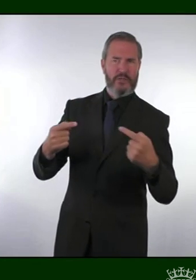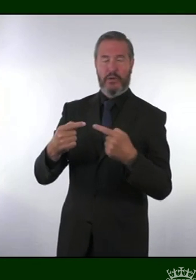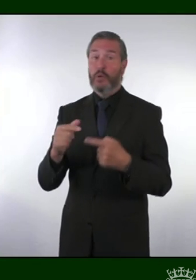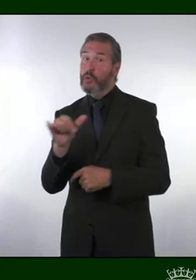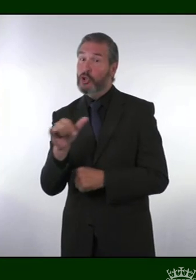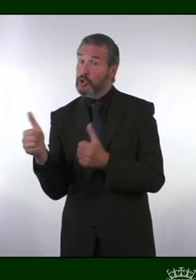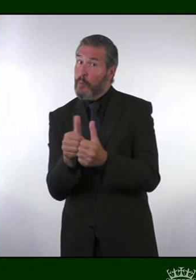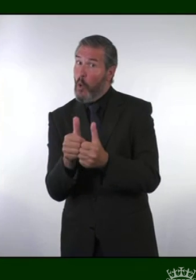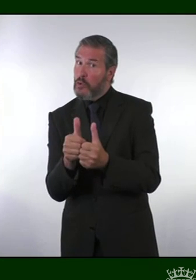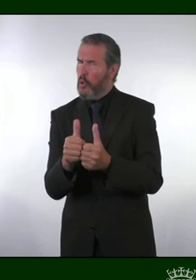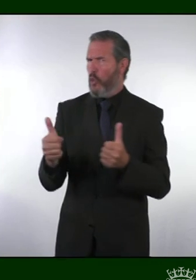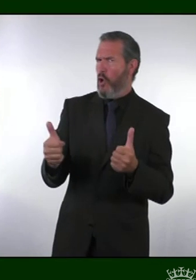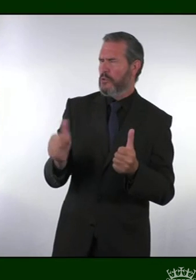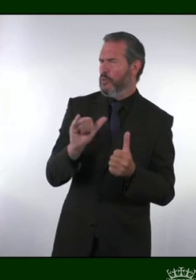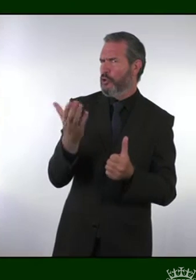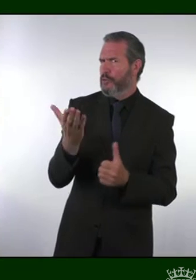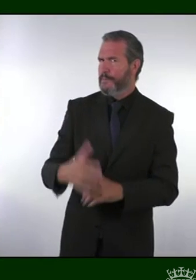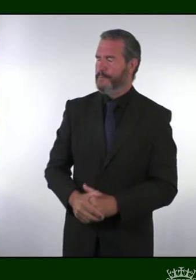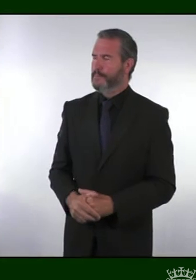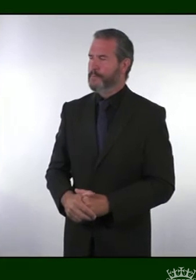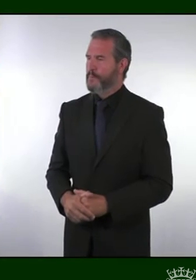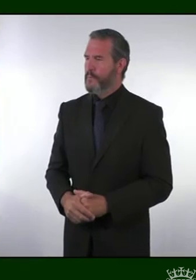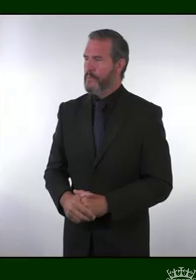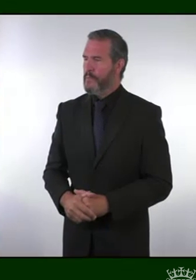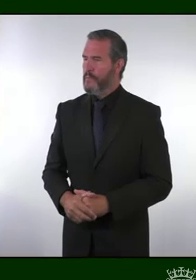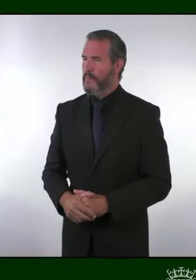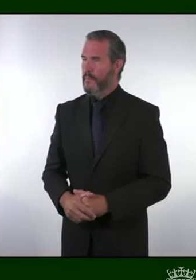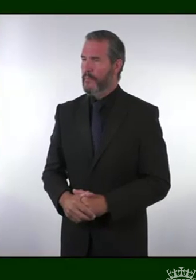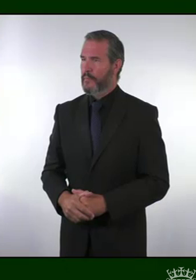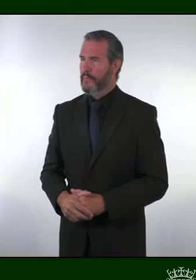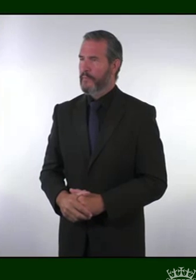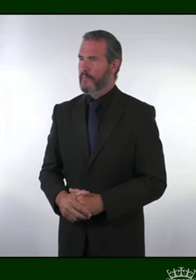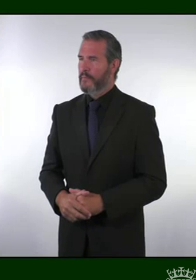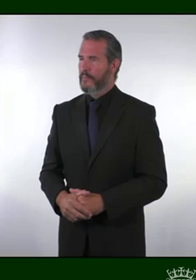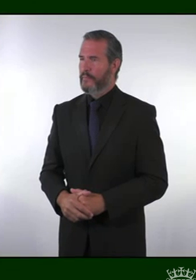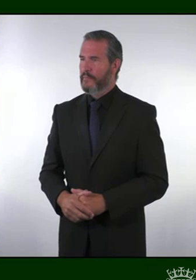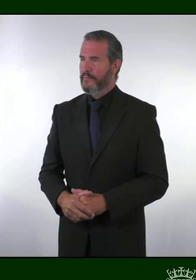Which is it: is he supporting what we are doing or is he against it?